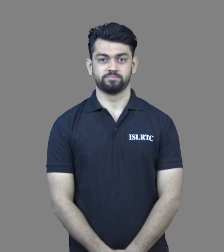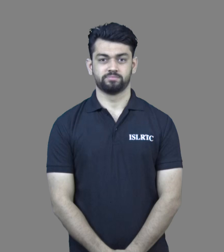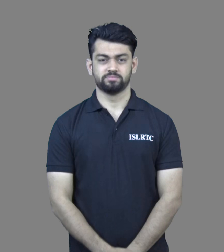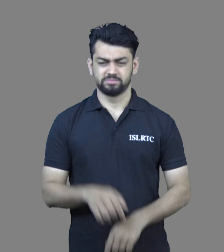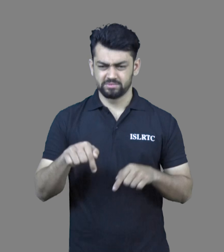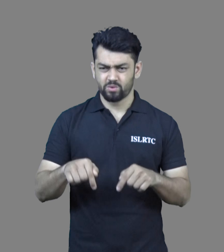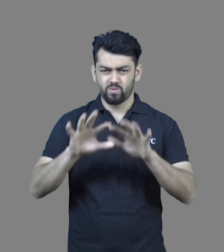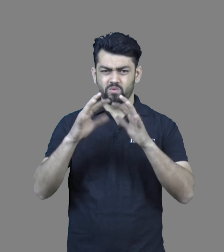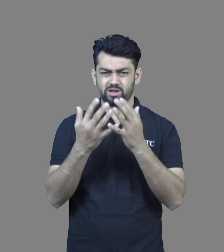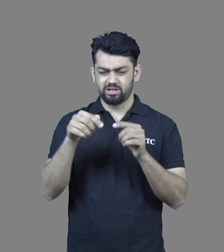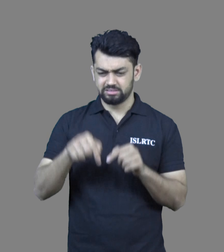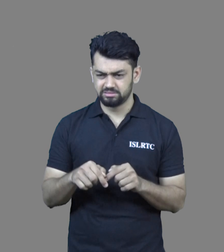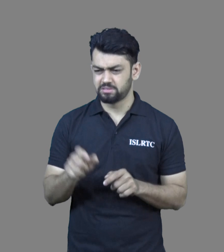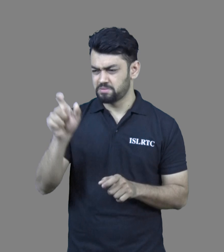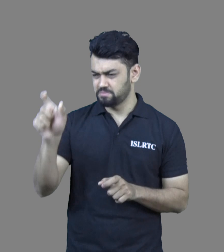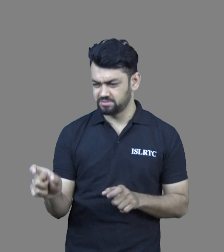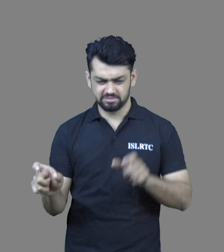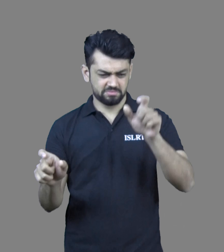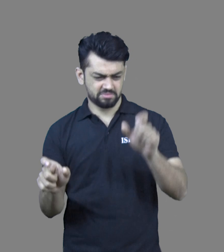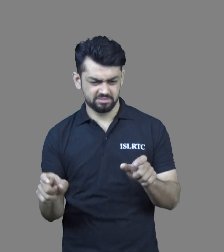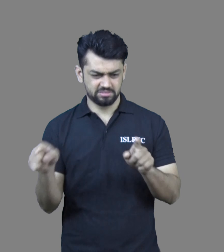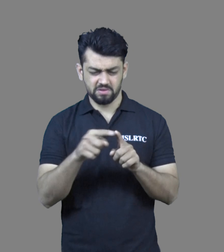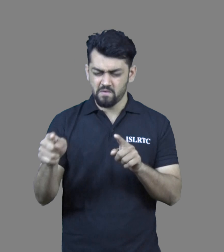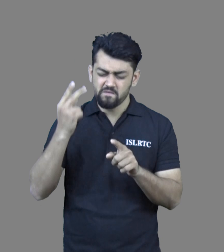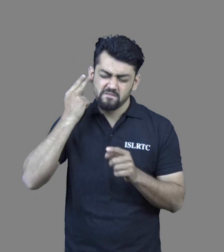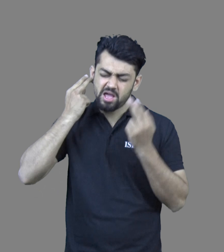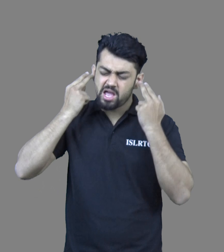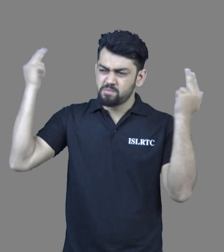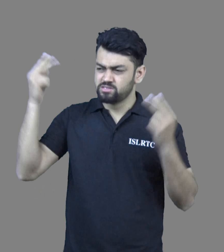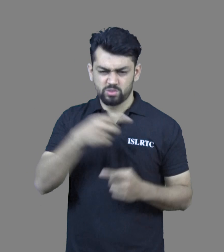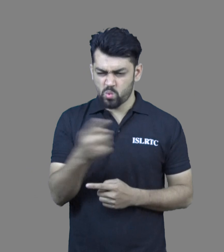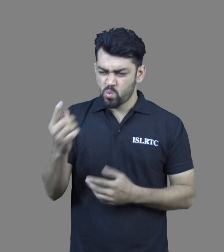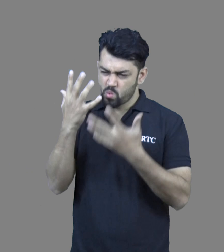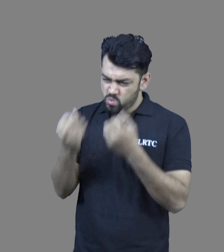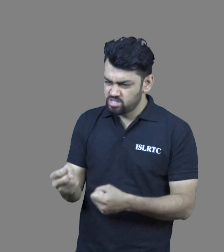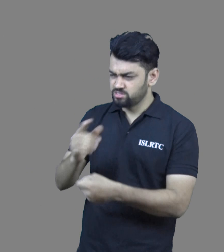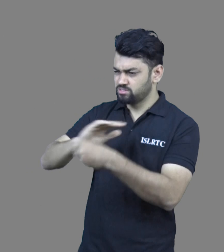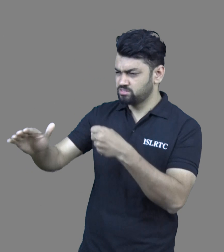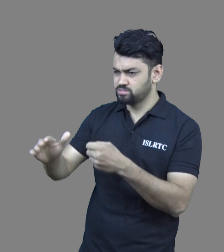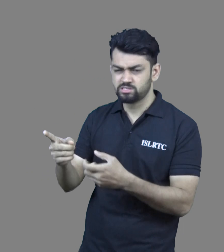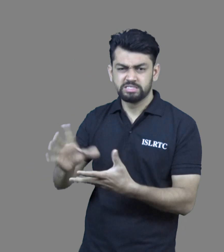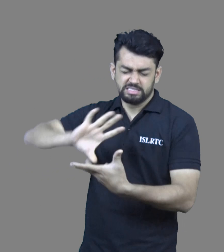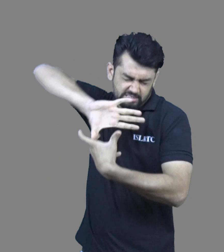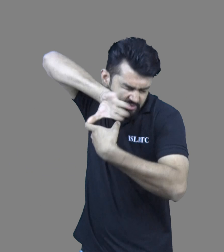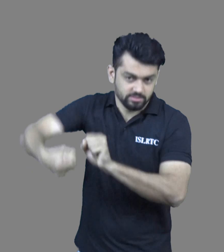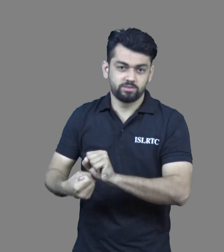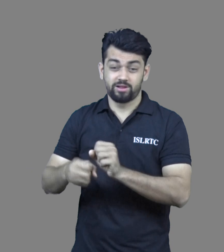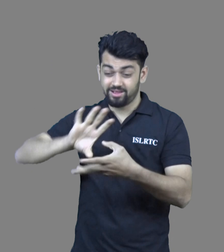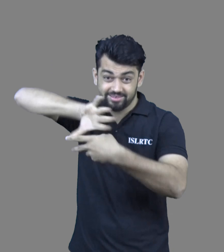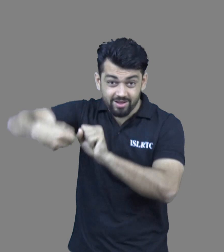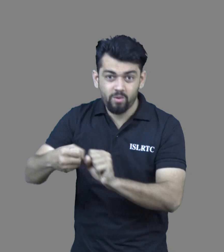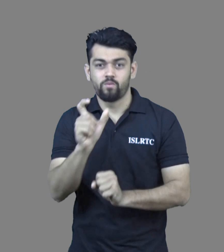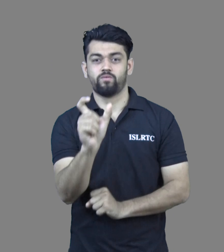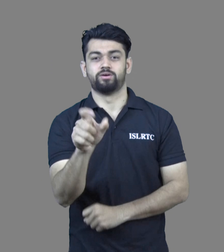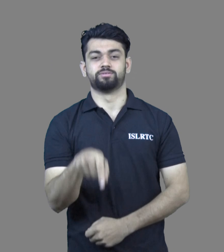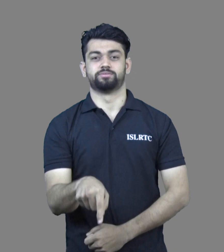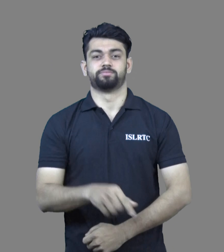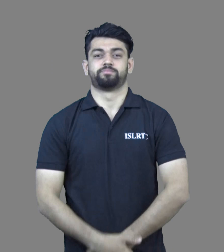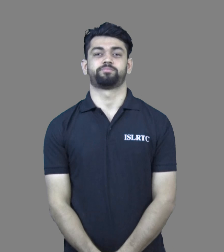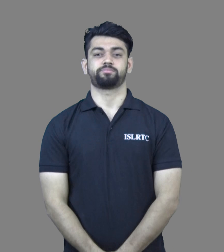Assassination